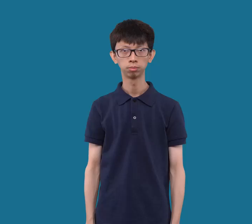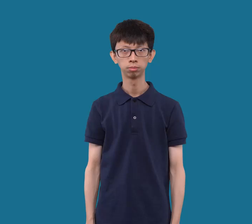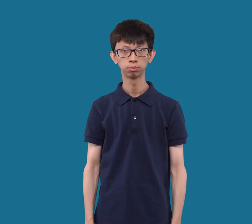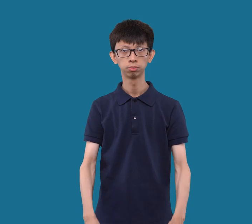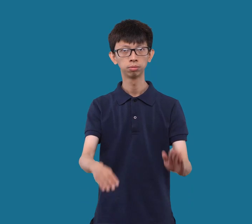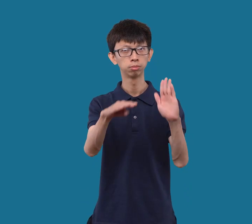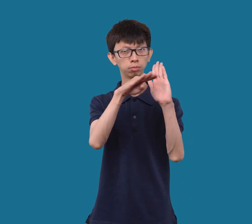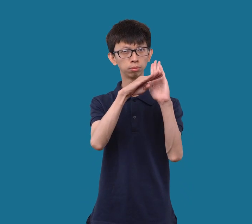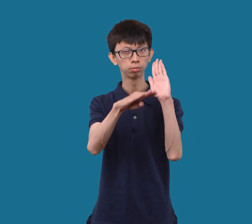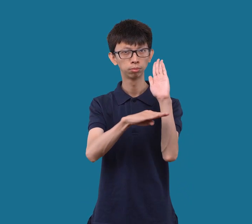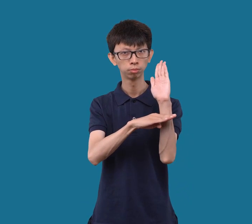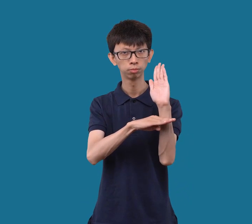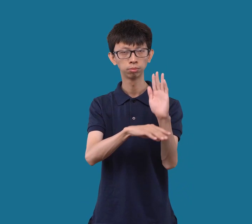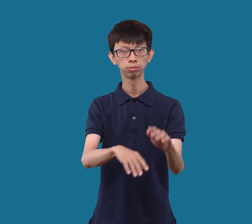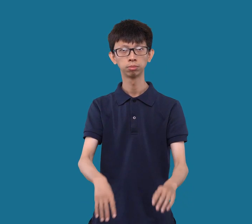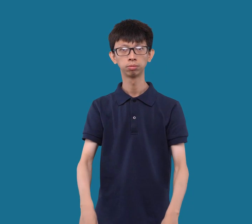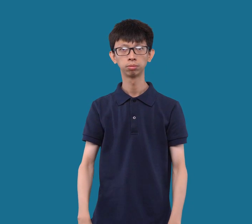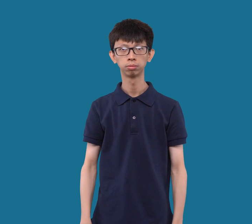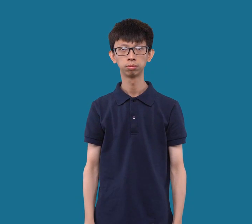chương trình